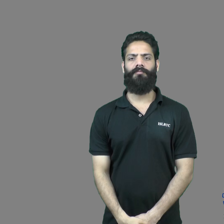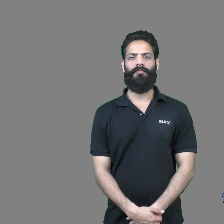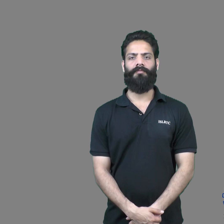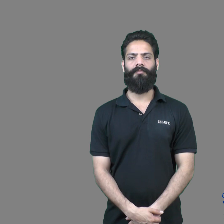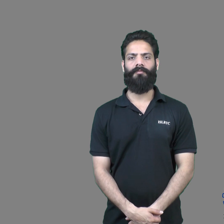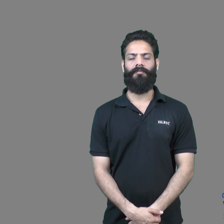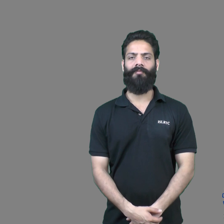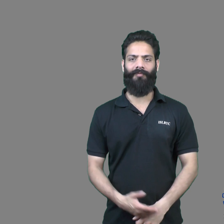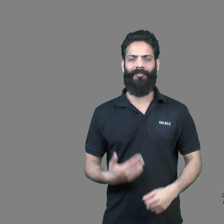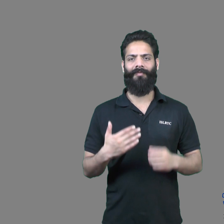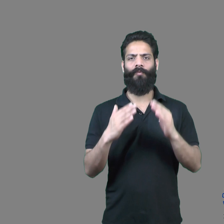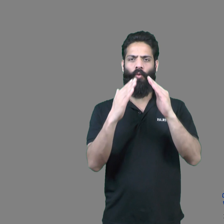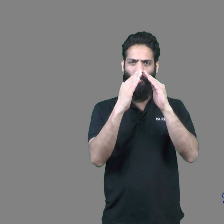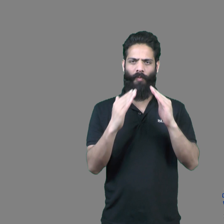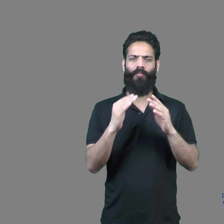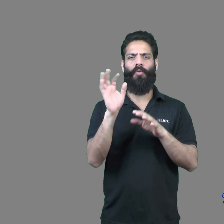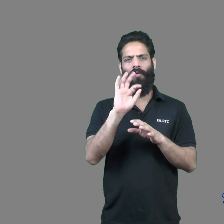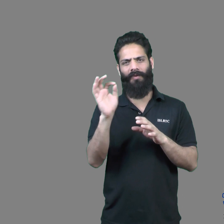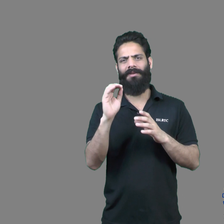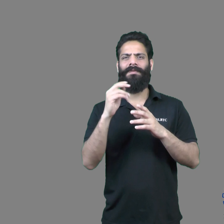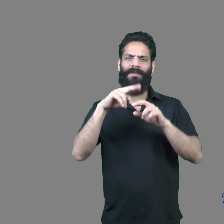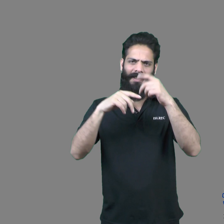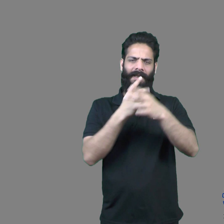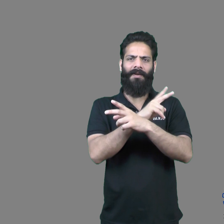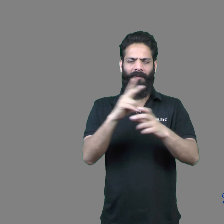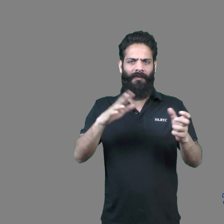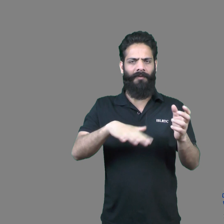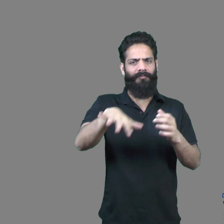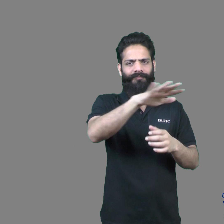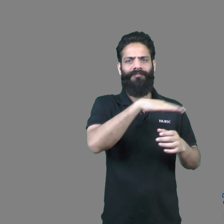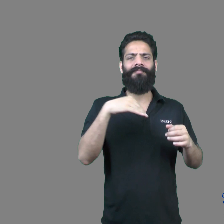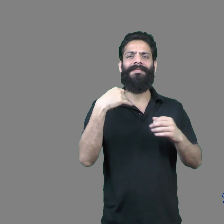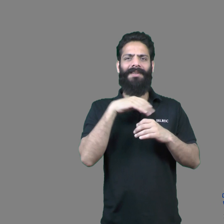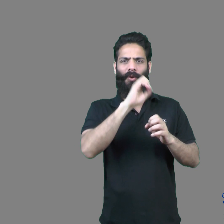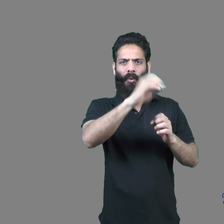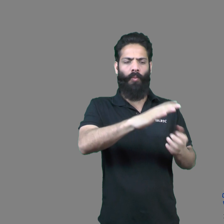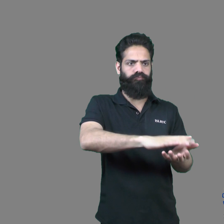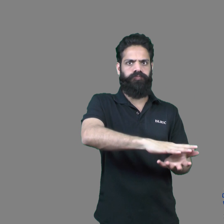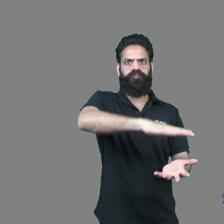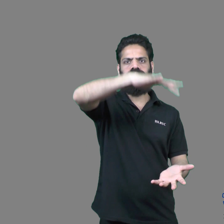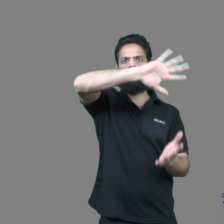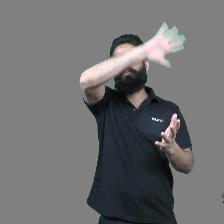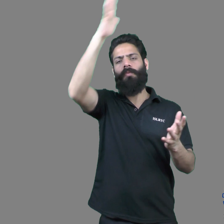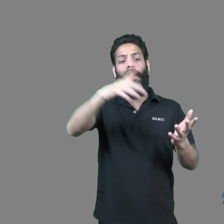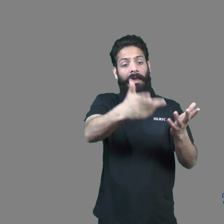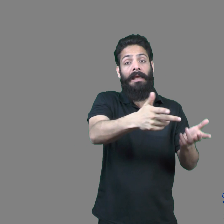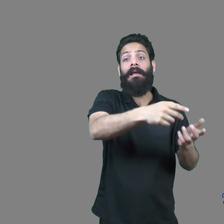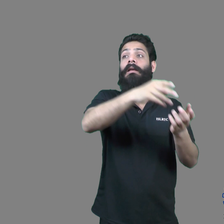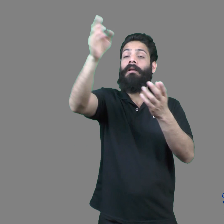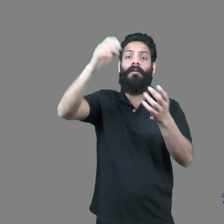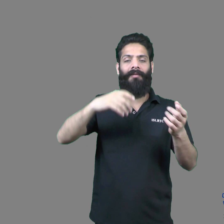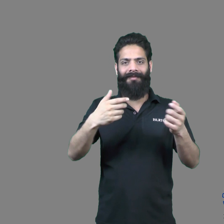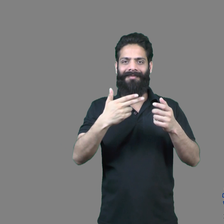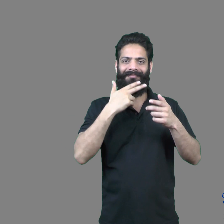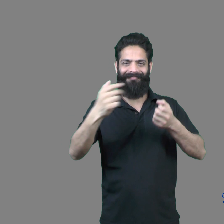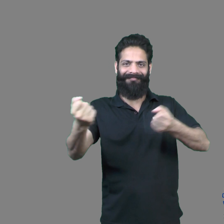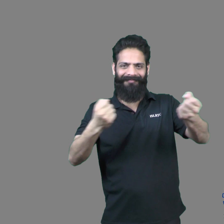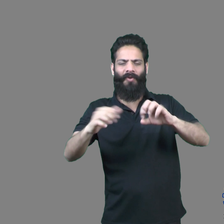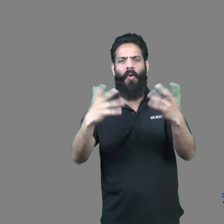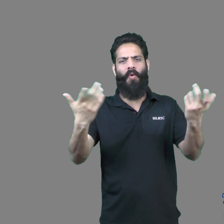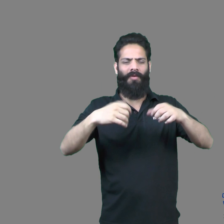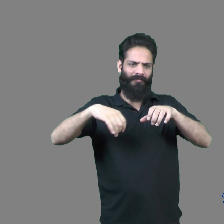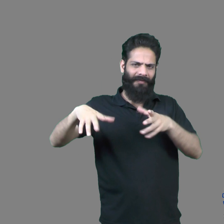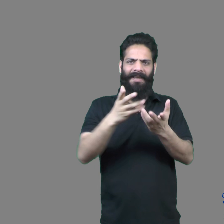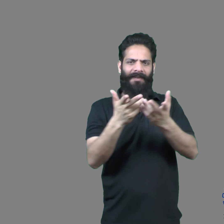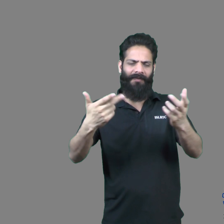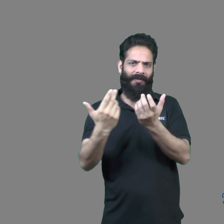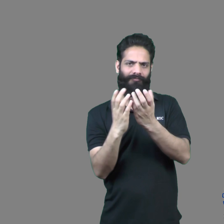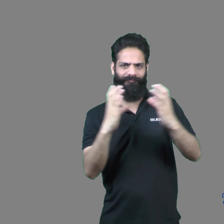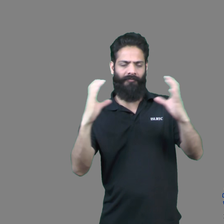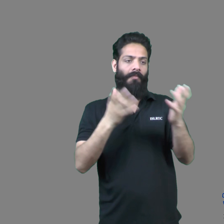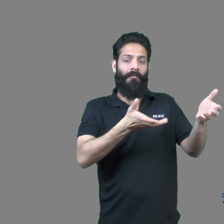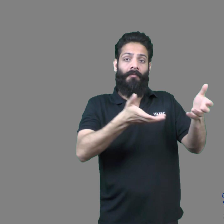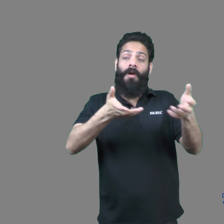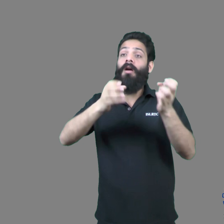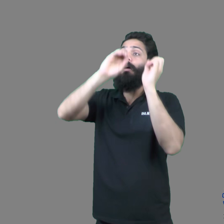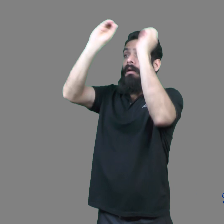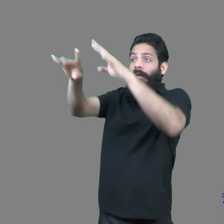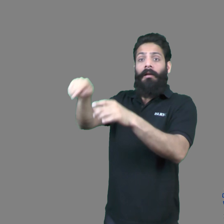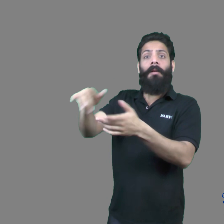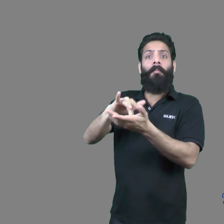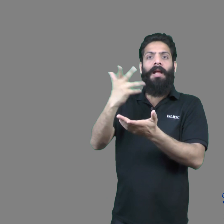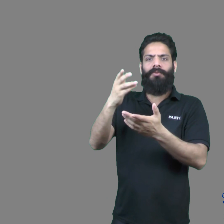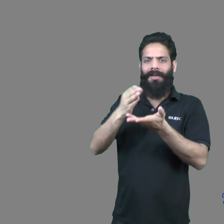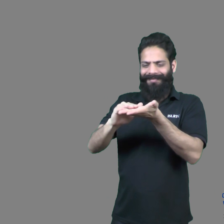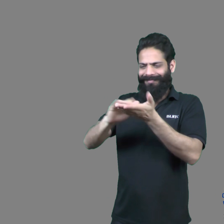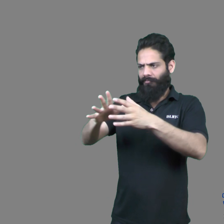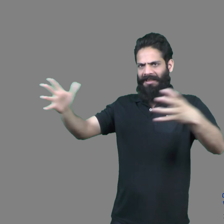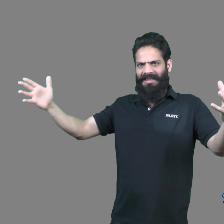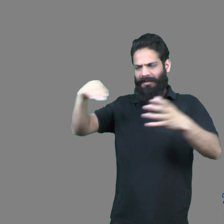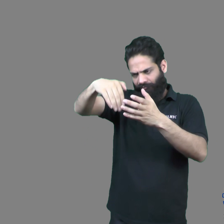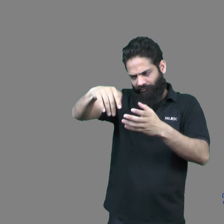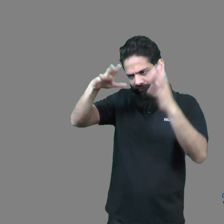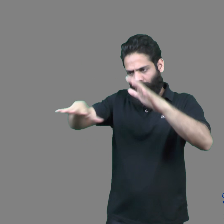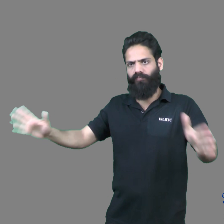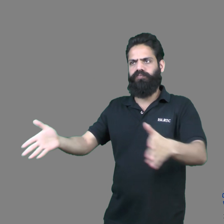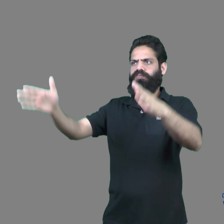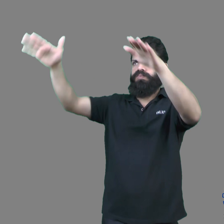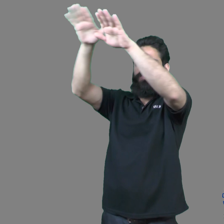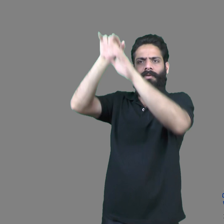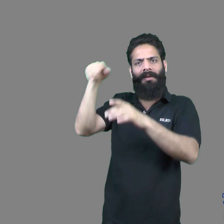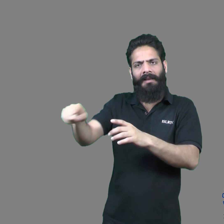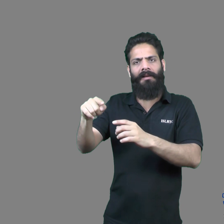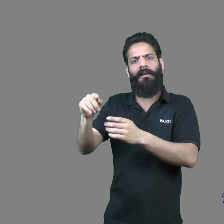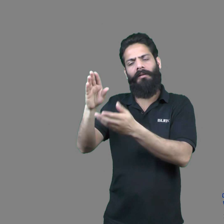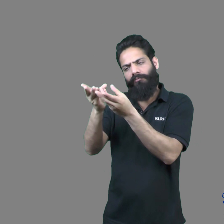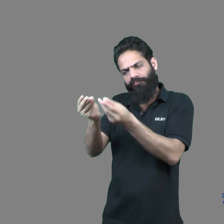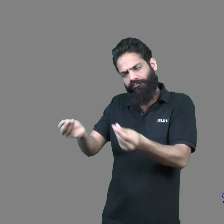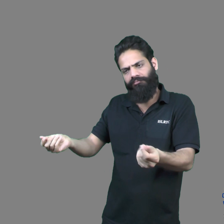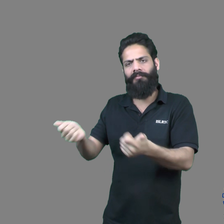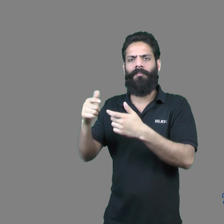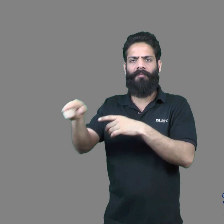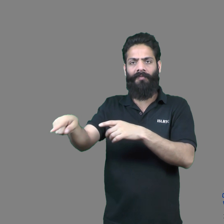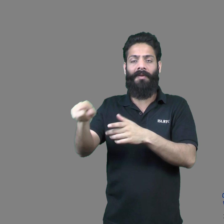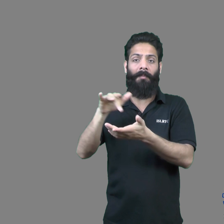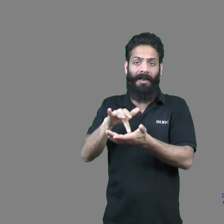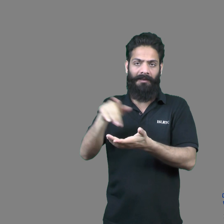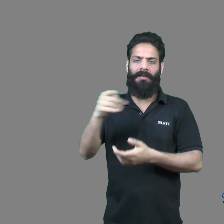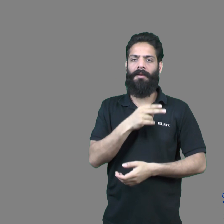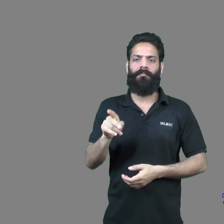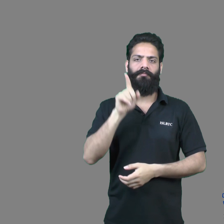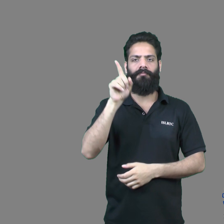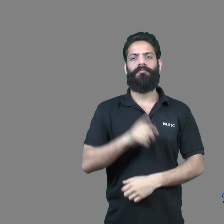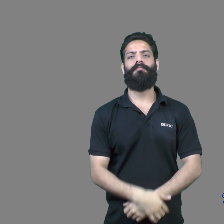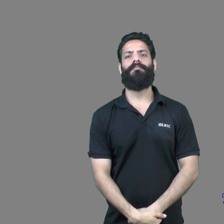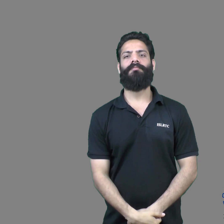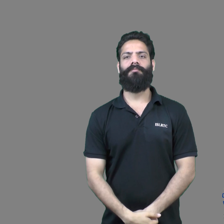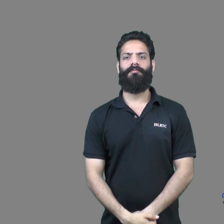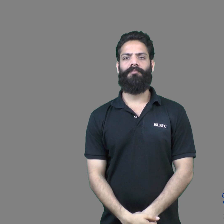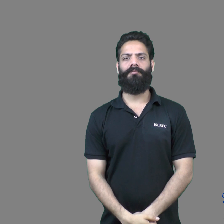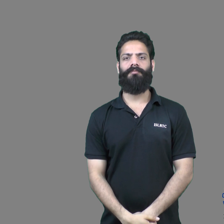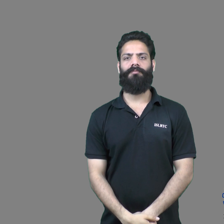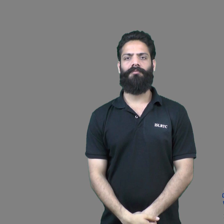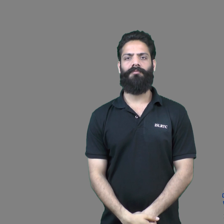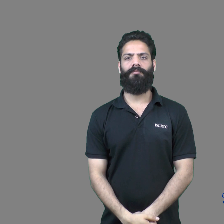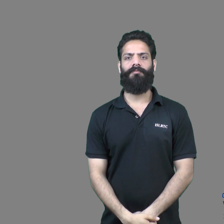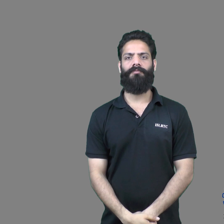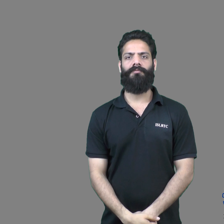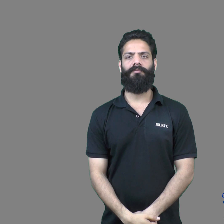Land Fill